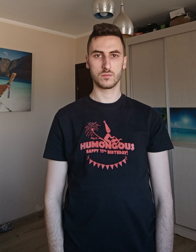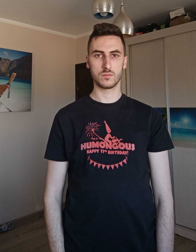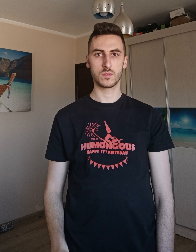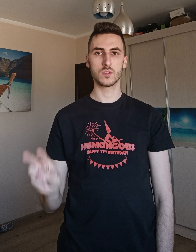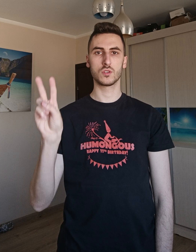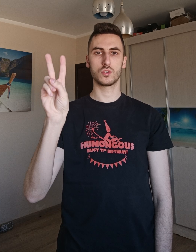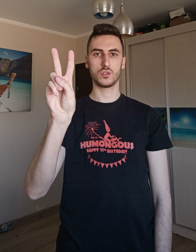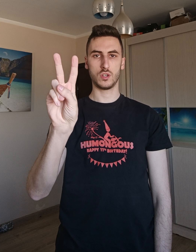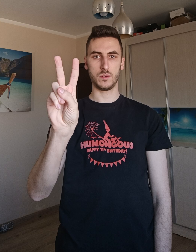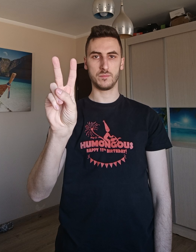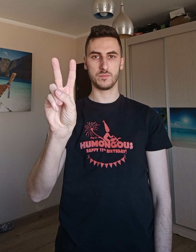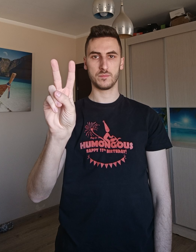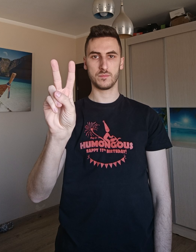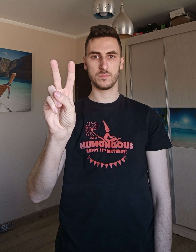שניים